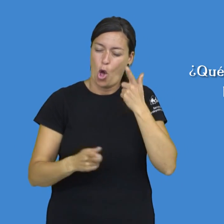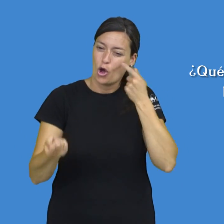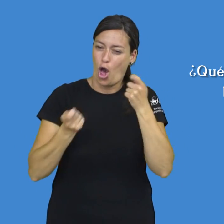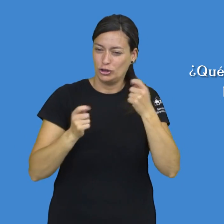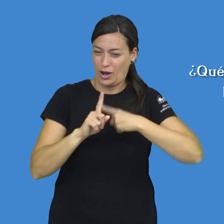control